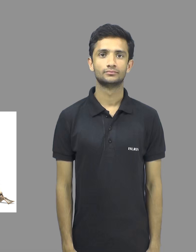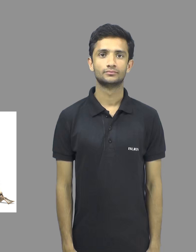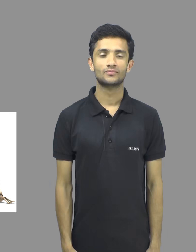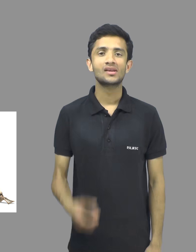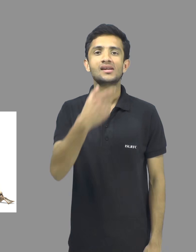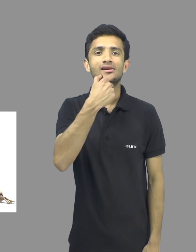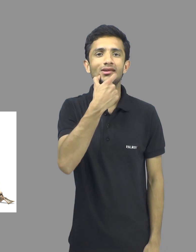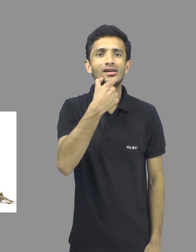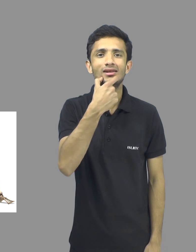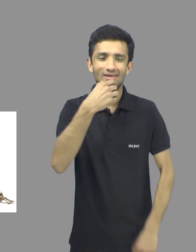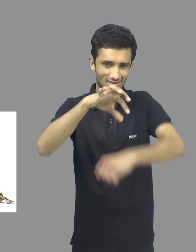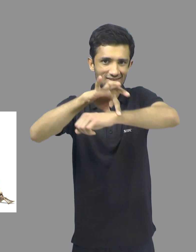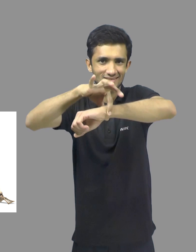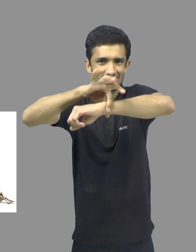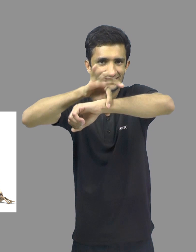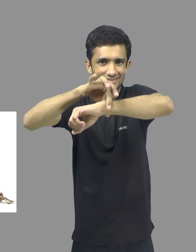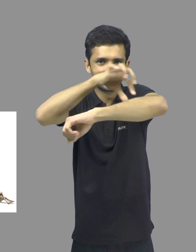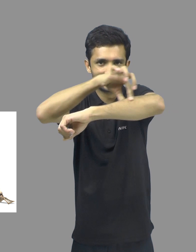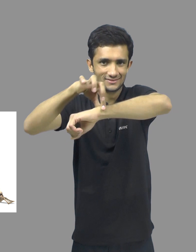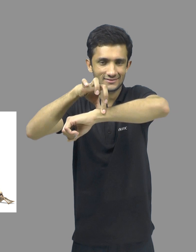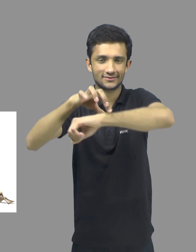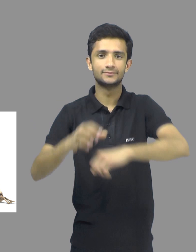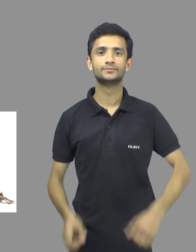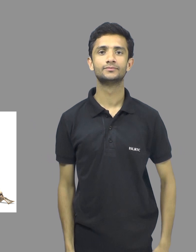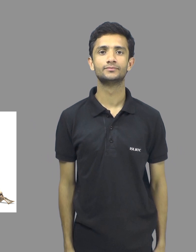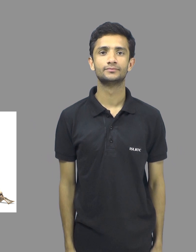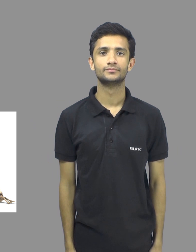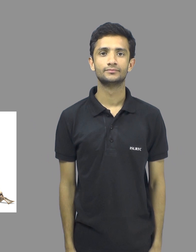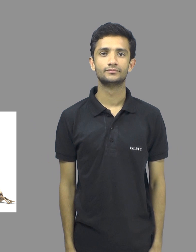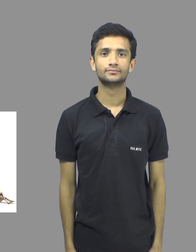Bone